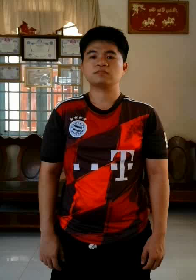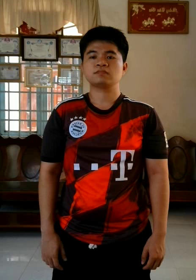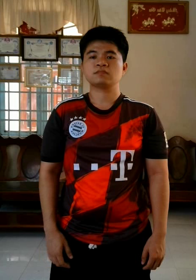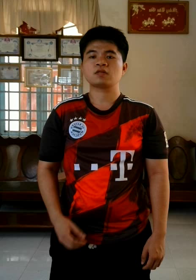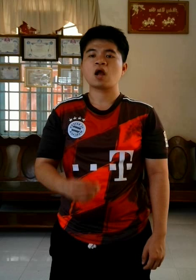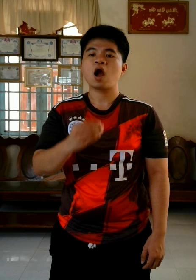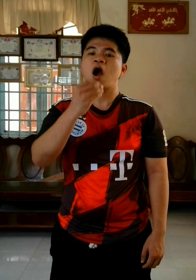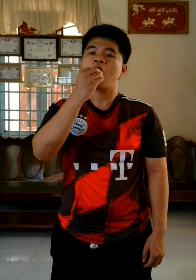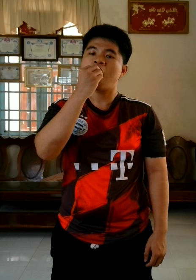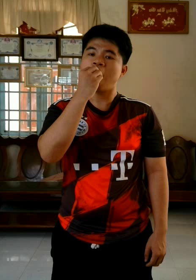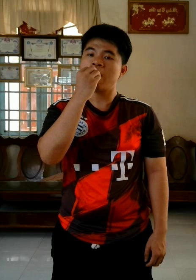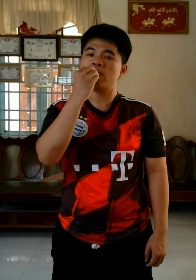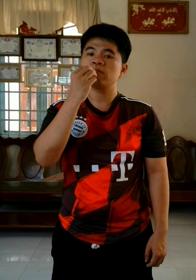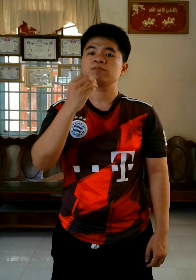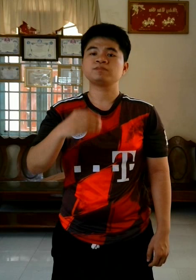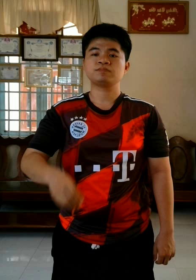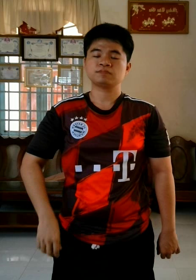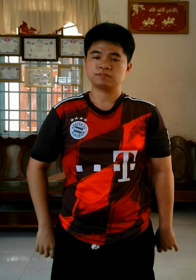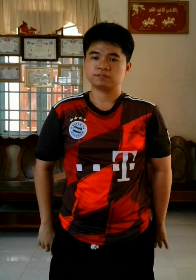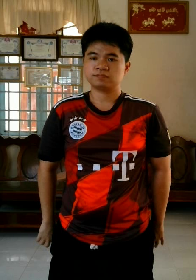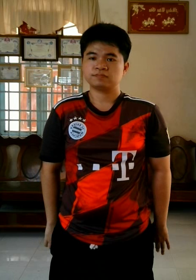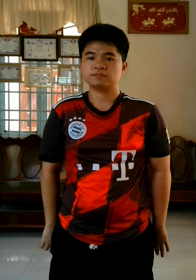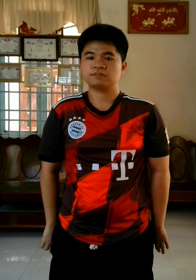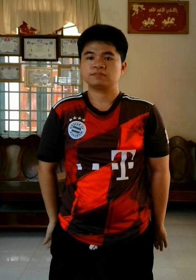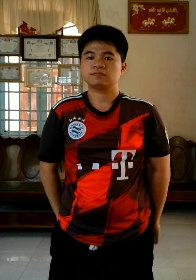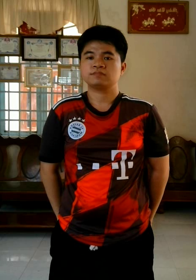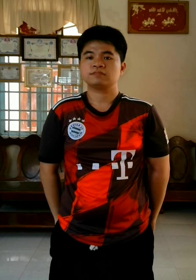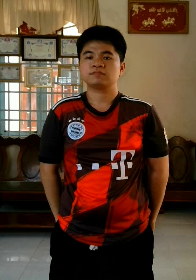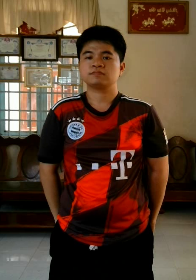an